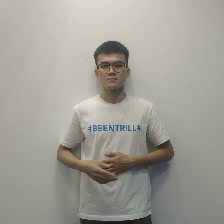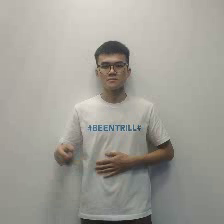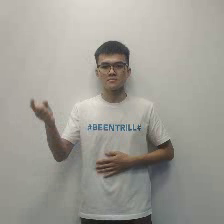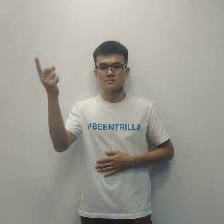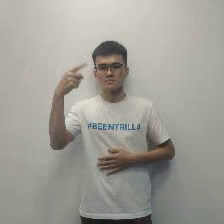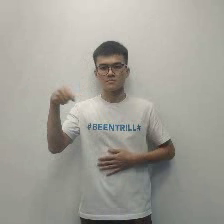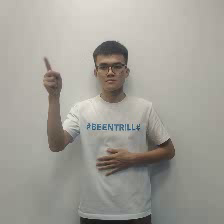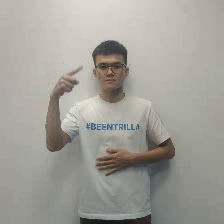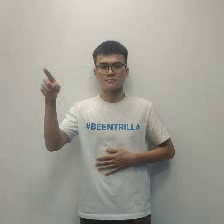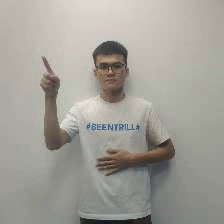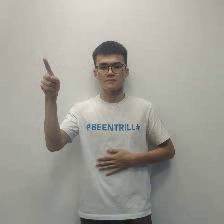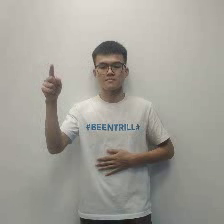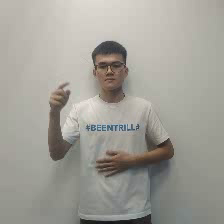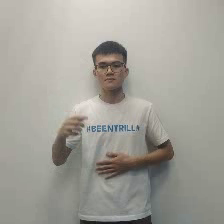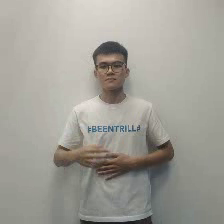Họ